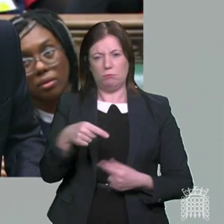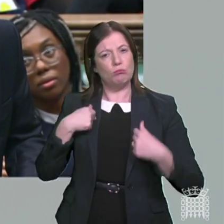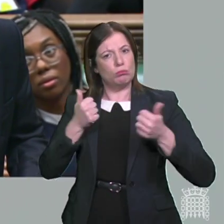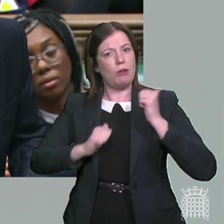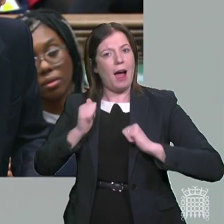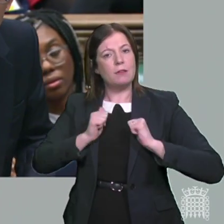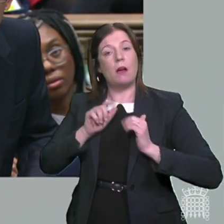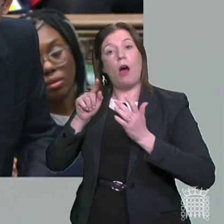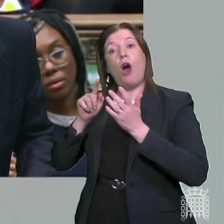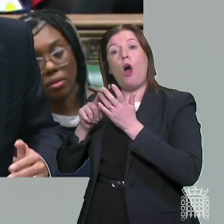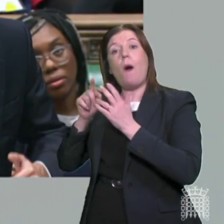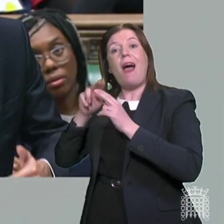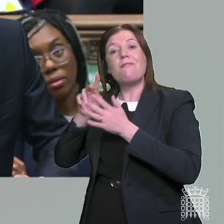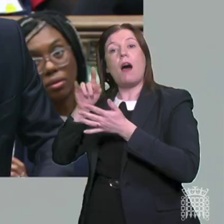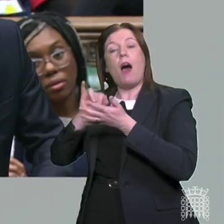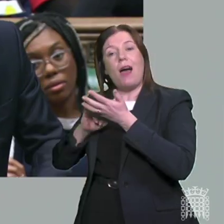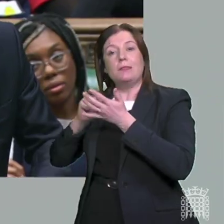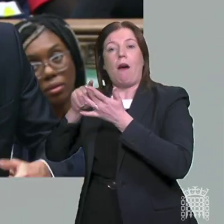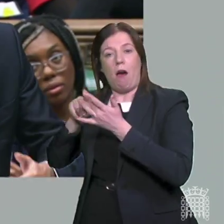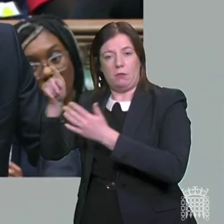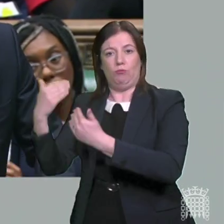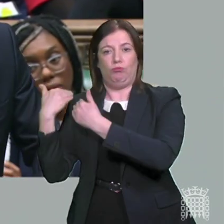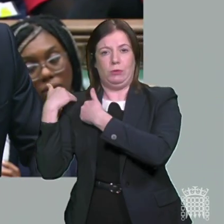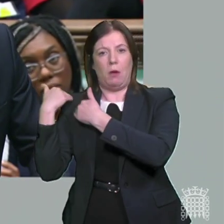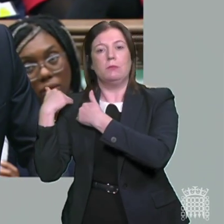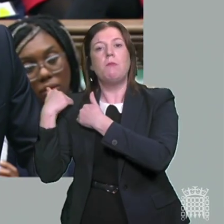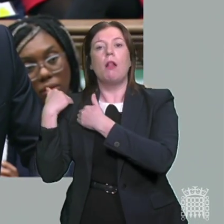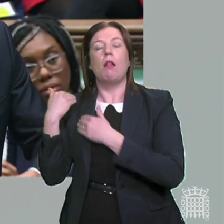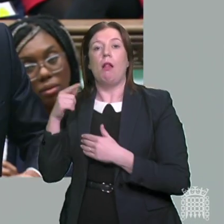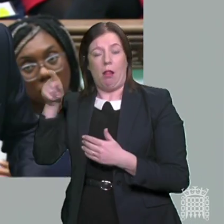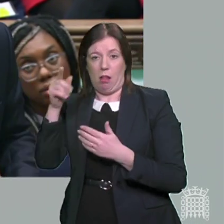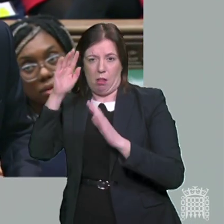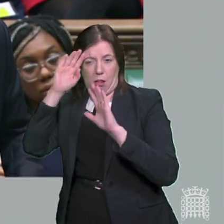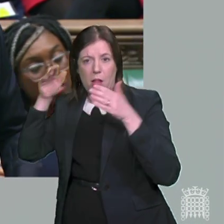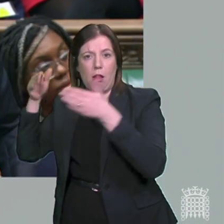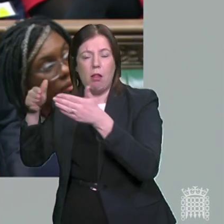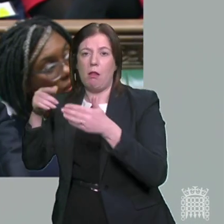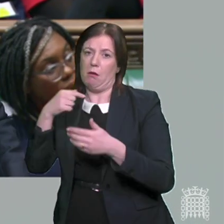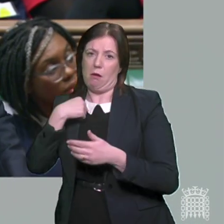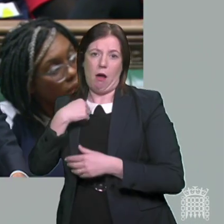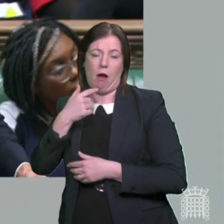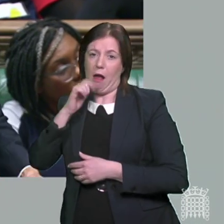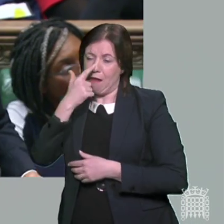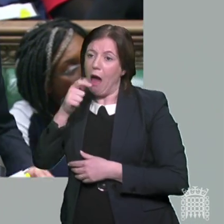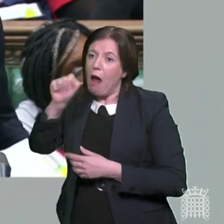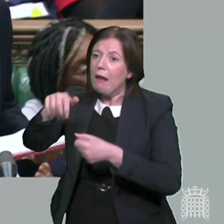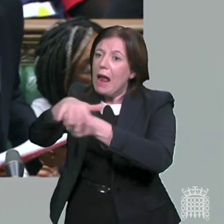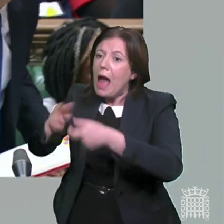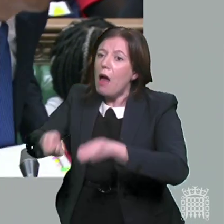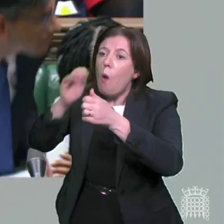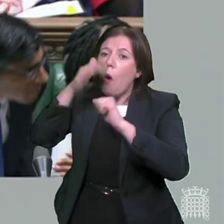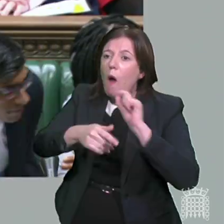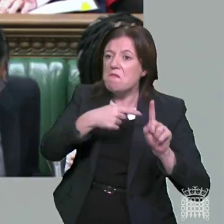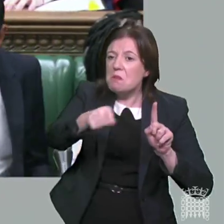There is, as he knows, the Office of Financial Sanctions Implementation, which deals with the licensing situations in these matters, but I am happy to get back to him on the specific case that he raised.